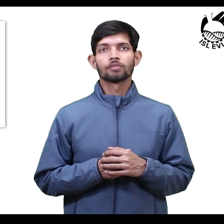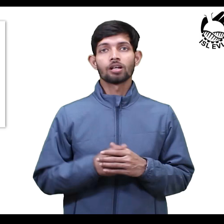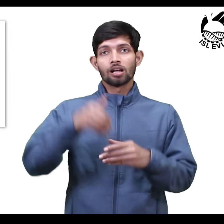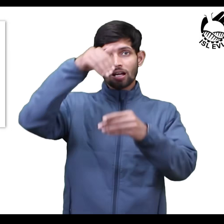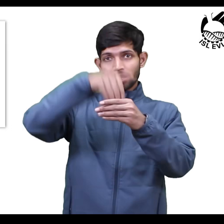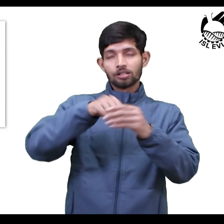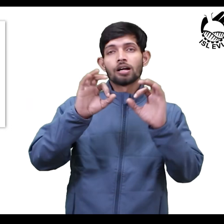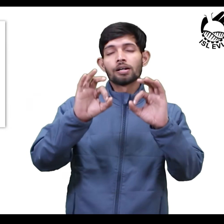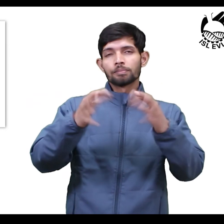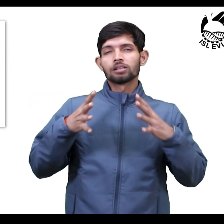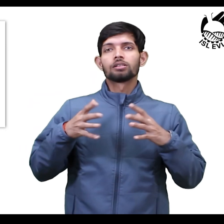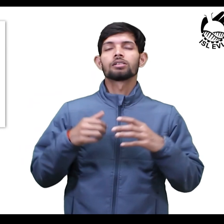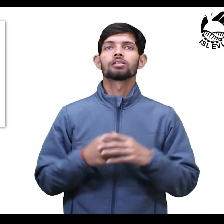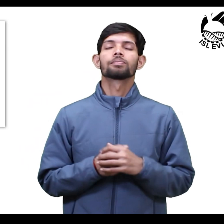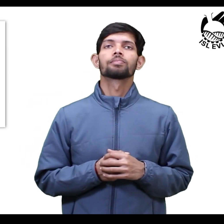Electrolyte